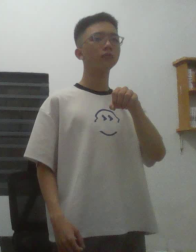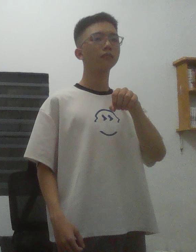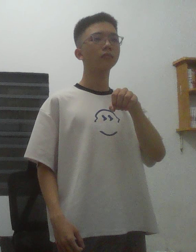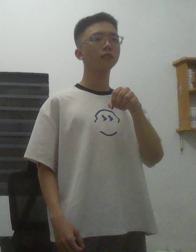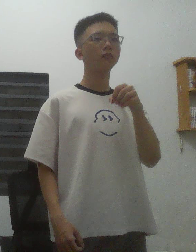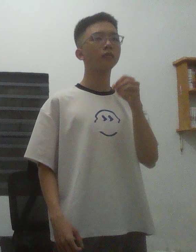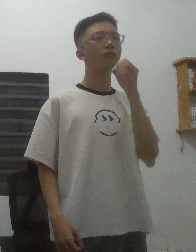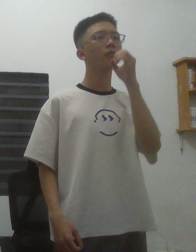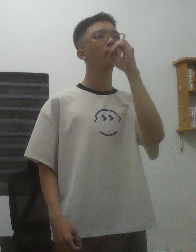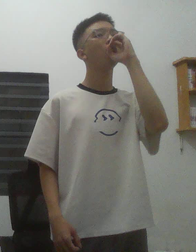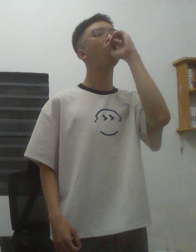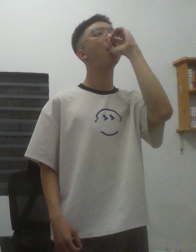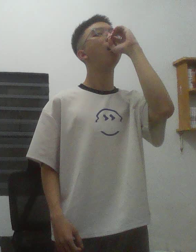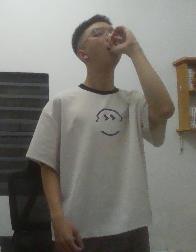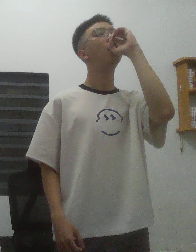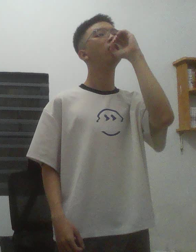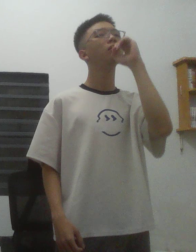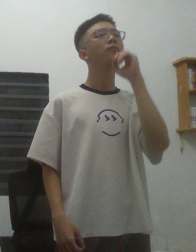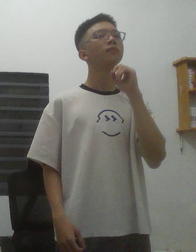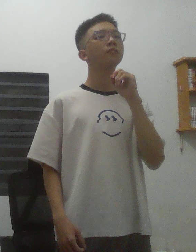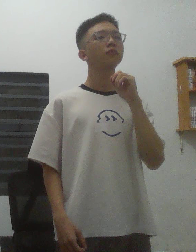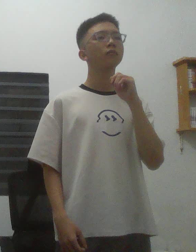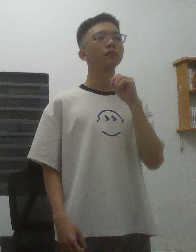uong